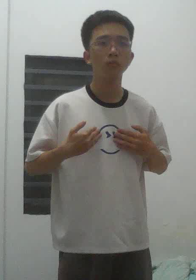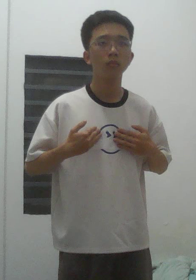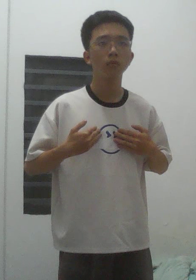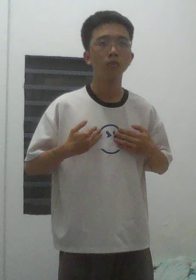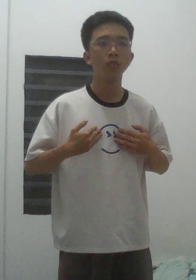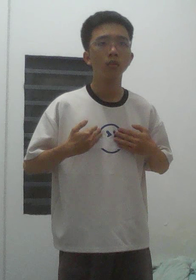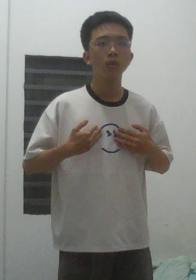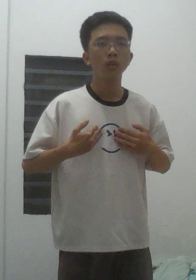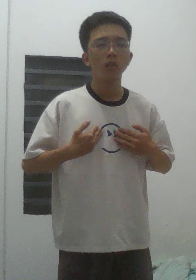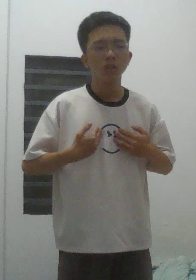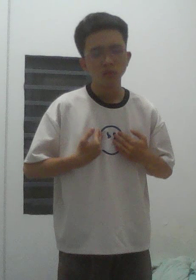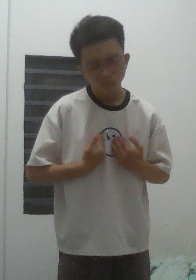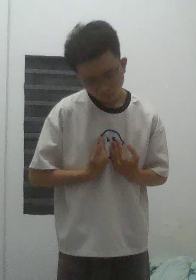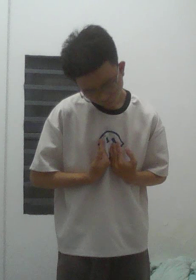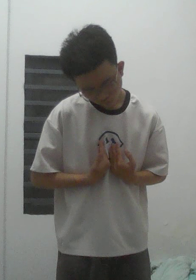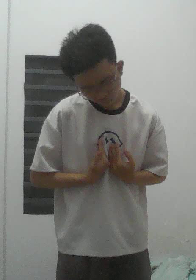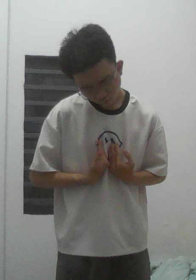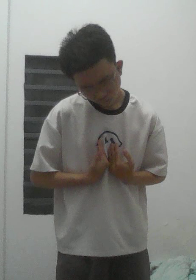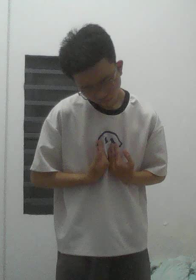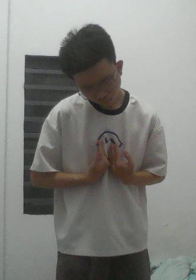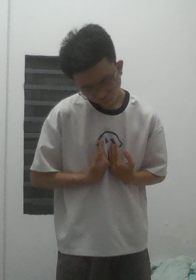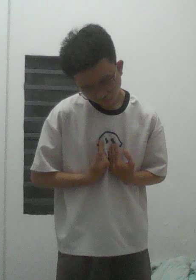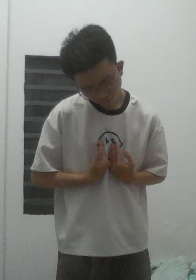met